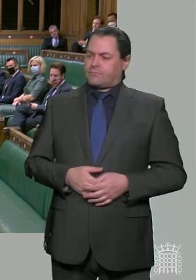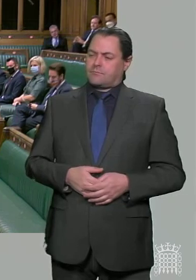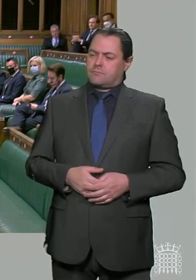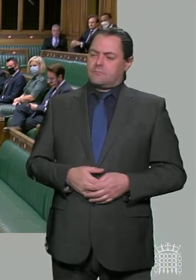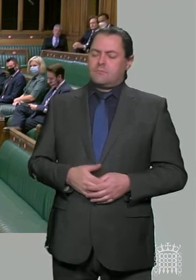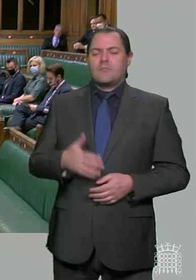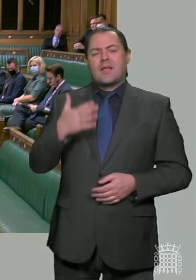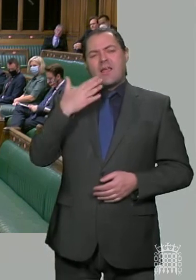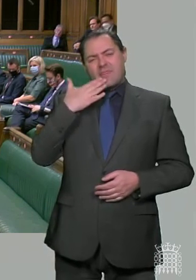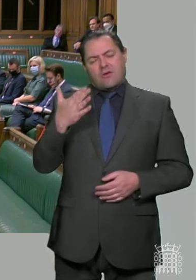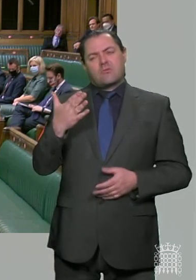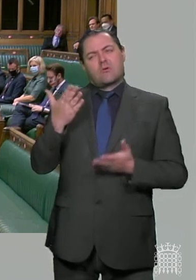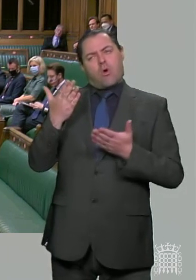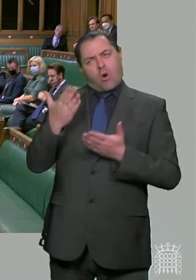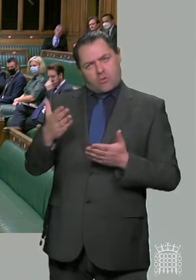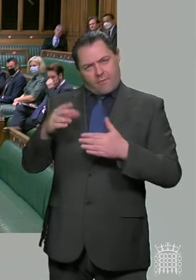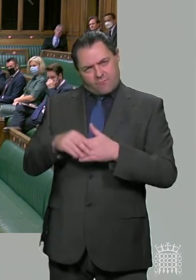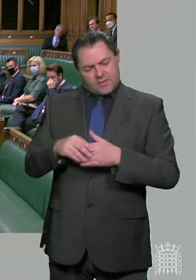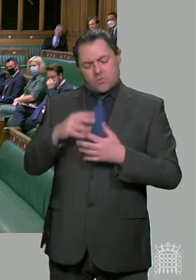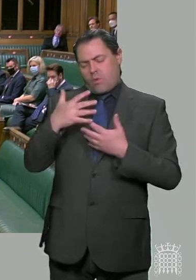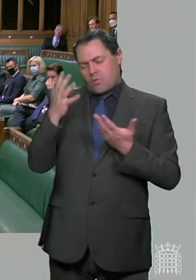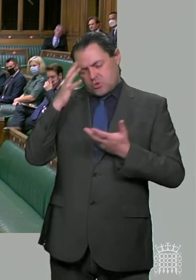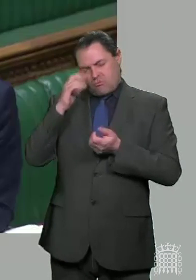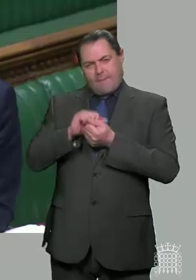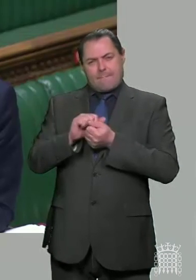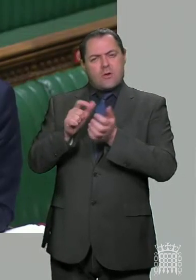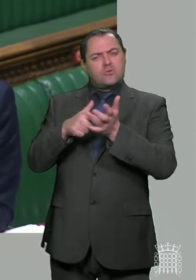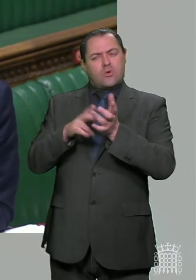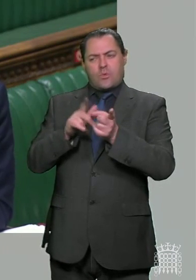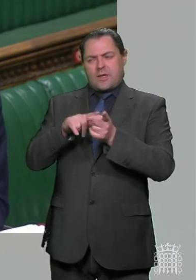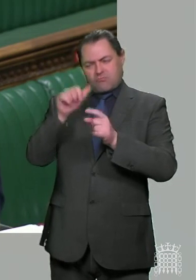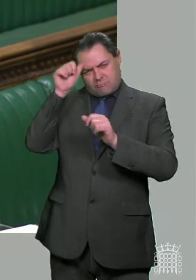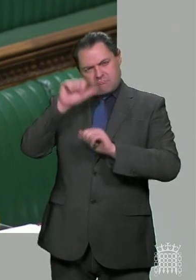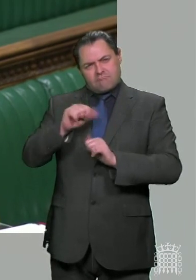I thank my honourable Friend, and of course I remember Tony very well.